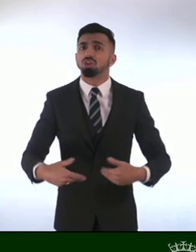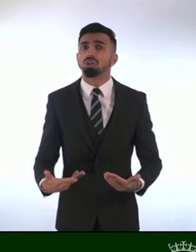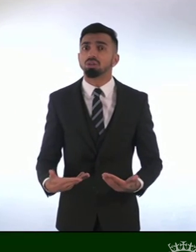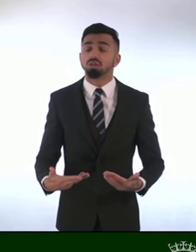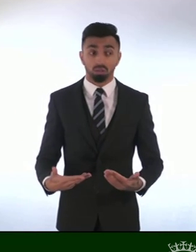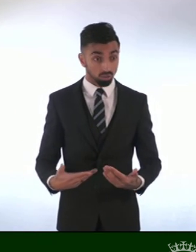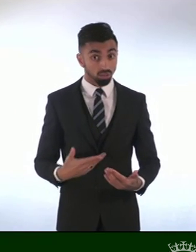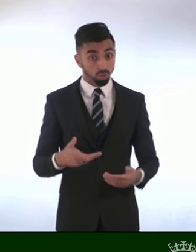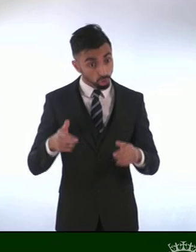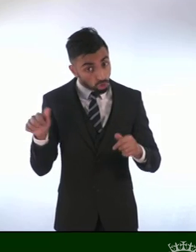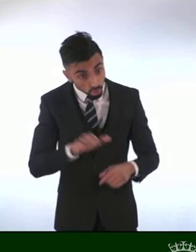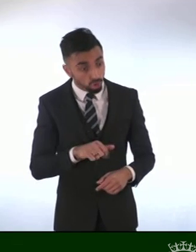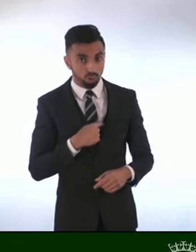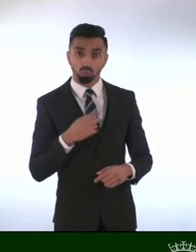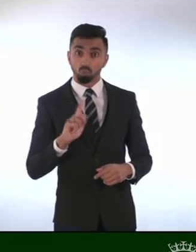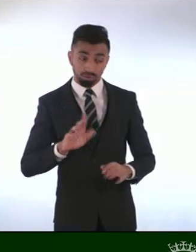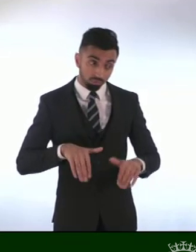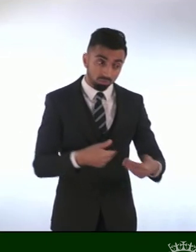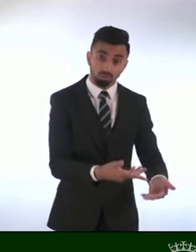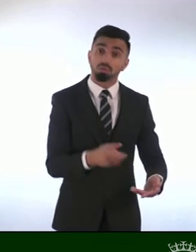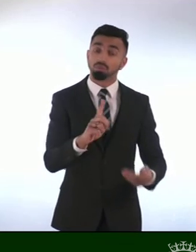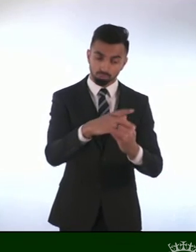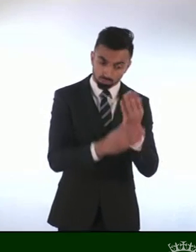I believe that that should be the case.